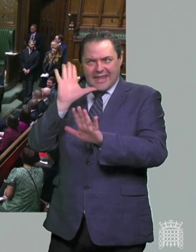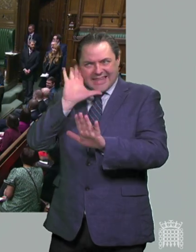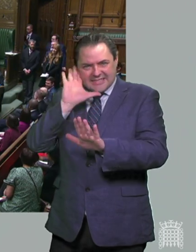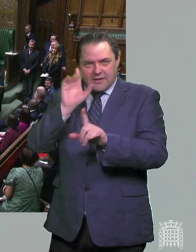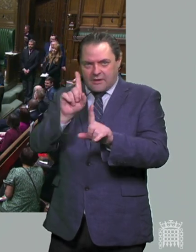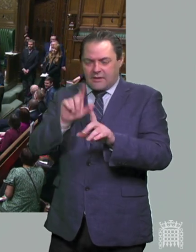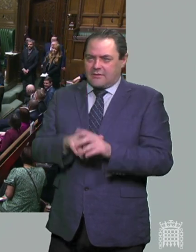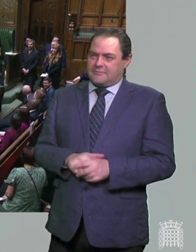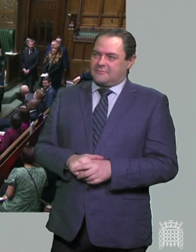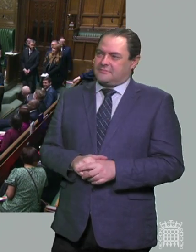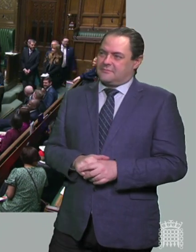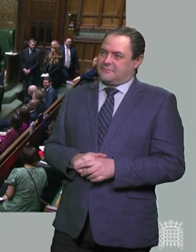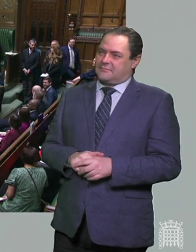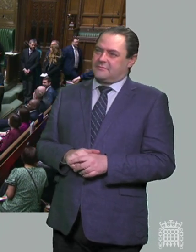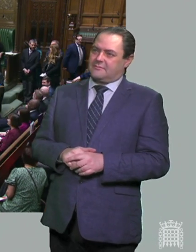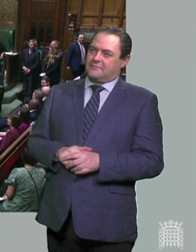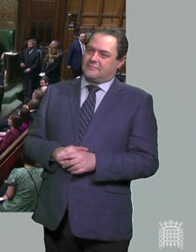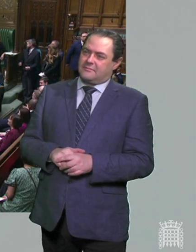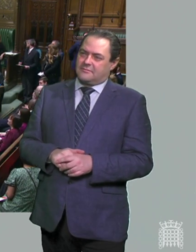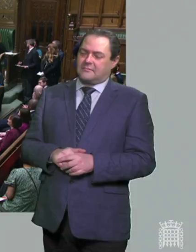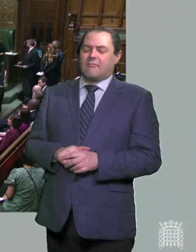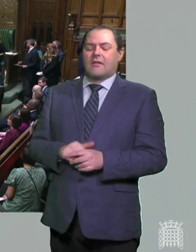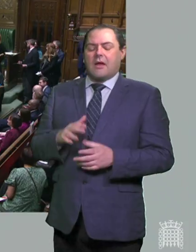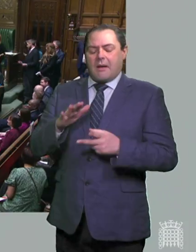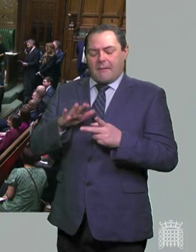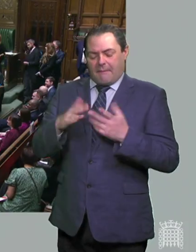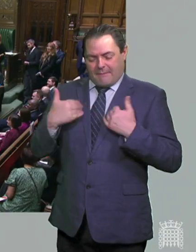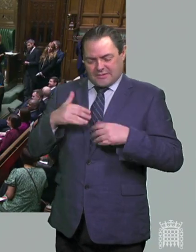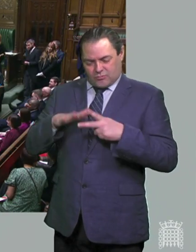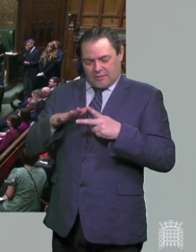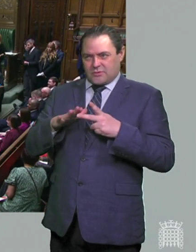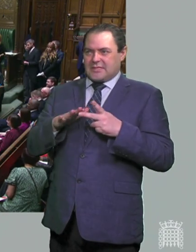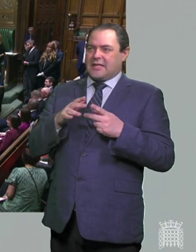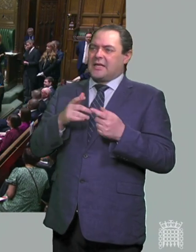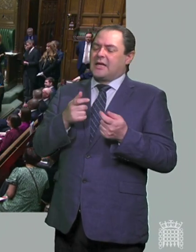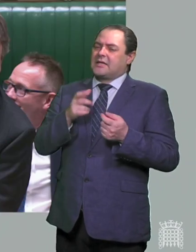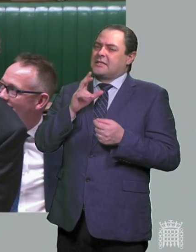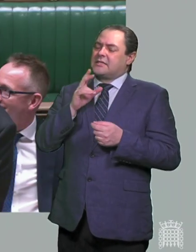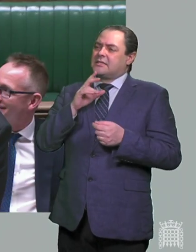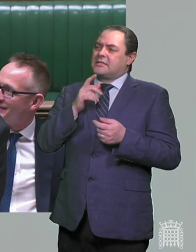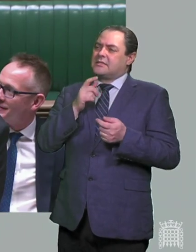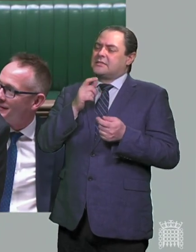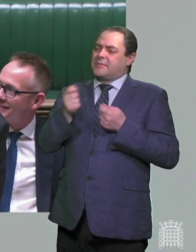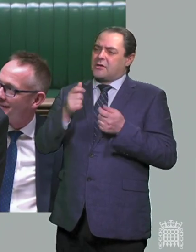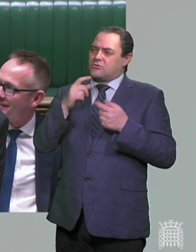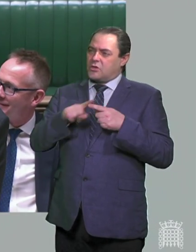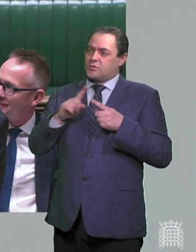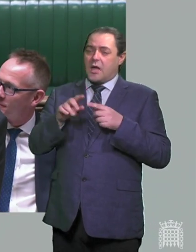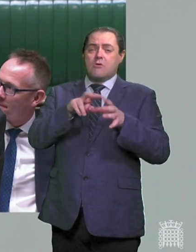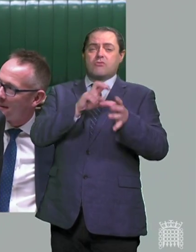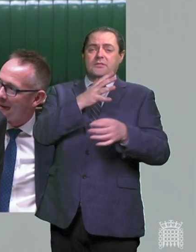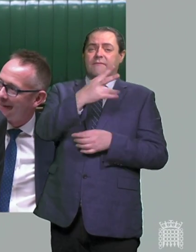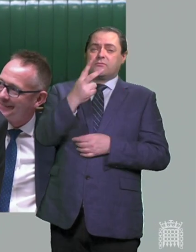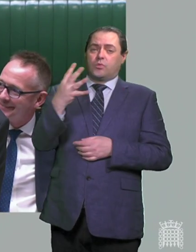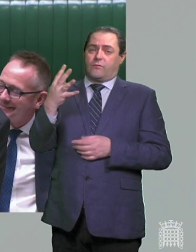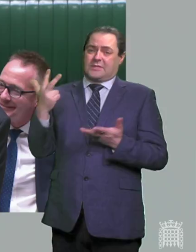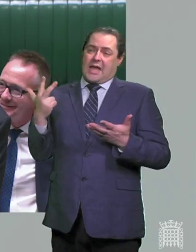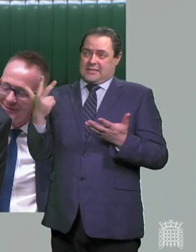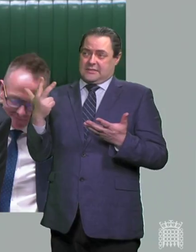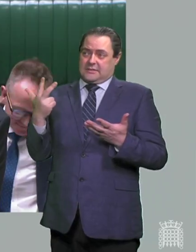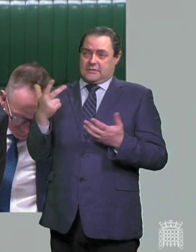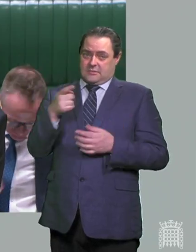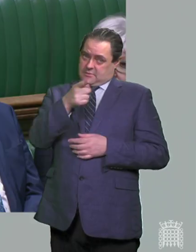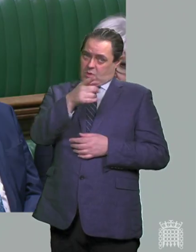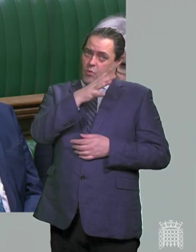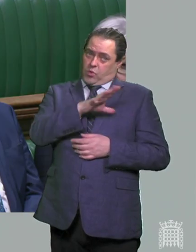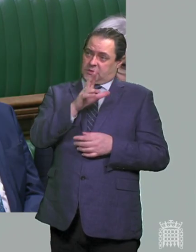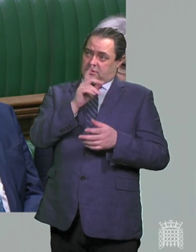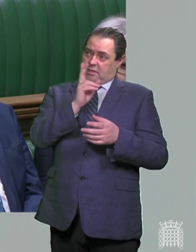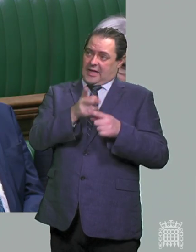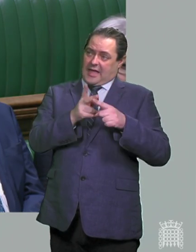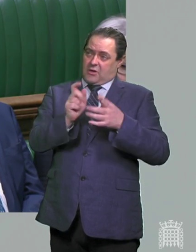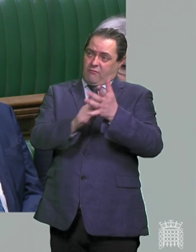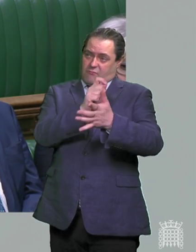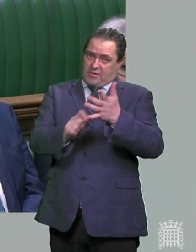Madam Deputy Speaker, I was trying to give the very subtle answer that when the Brexit referendum was 52% to 48%, the honourable Gentleman wanted another referendum.